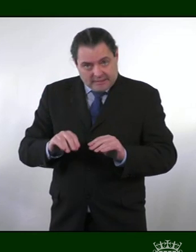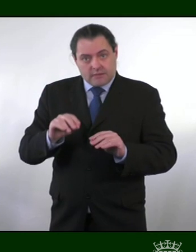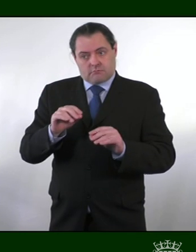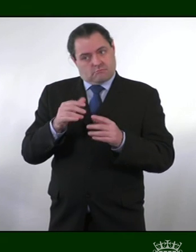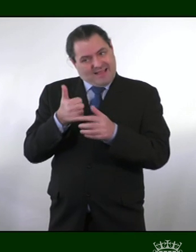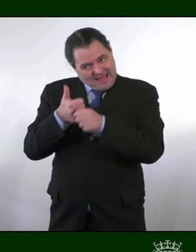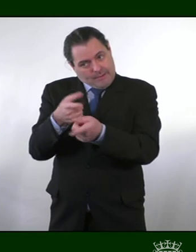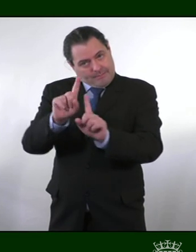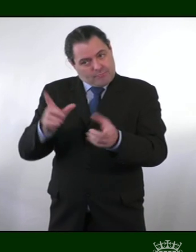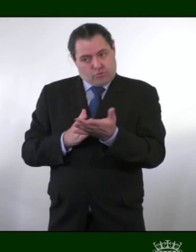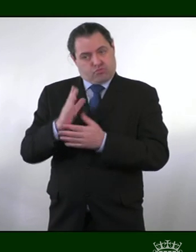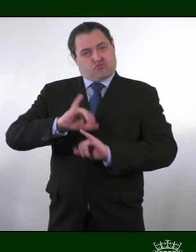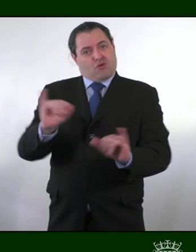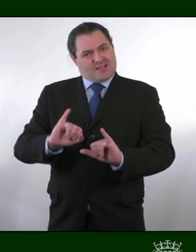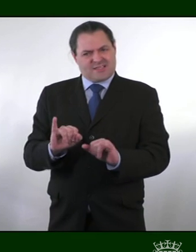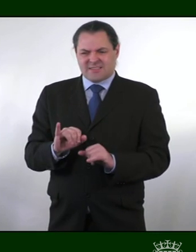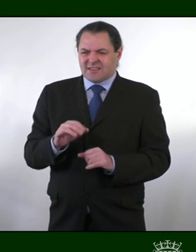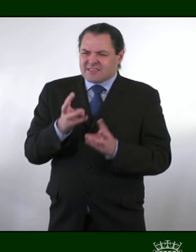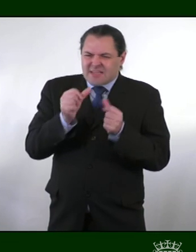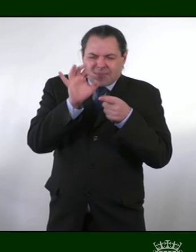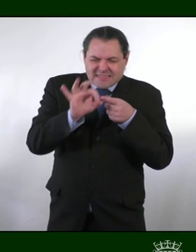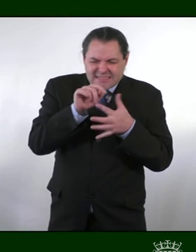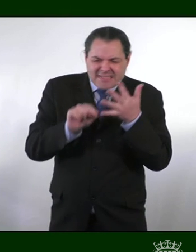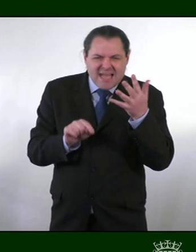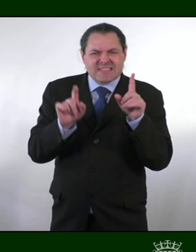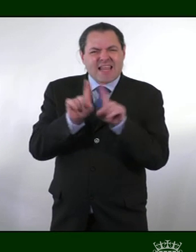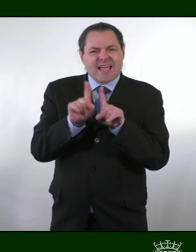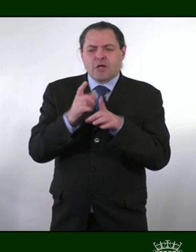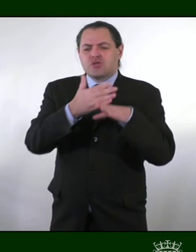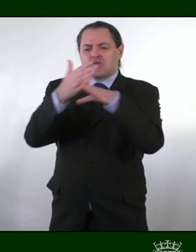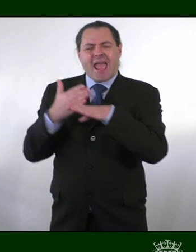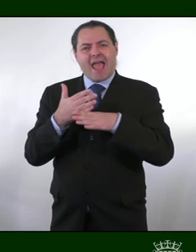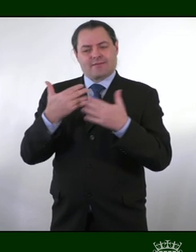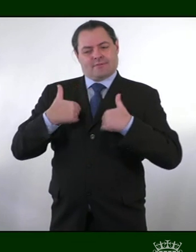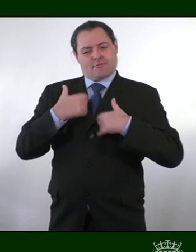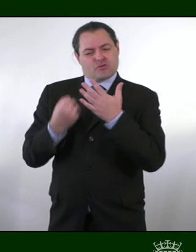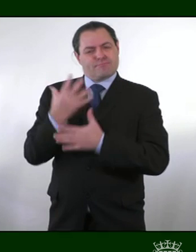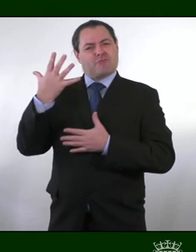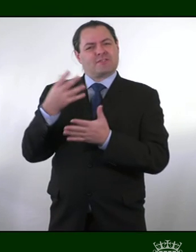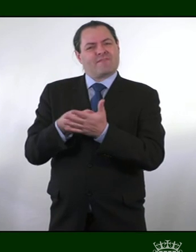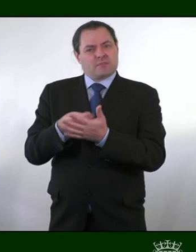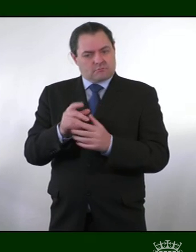We still await proper details of the shared prosperity fund and what it will mean for Scotland.